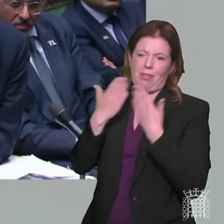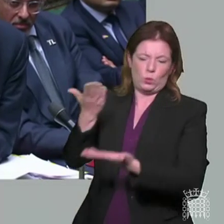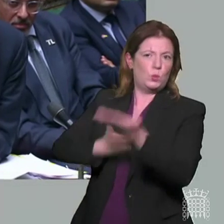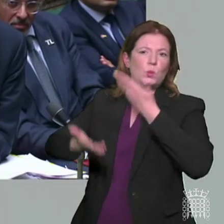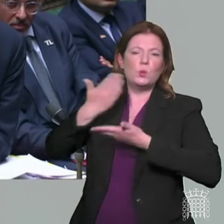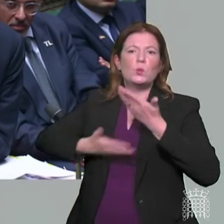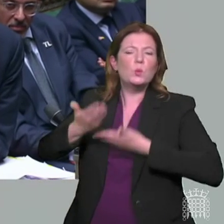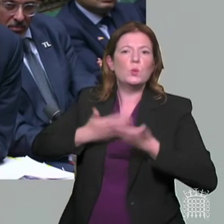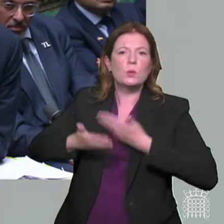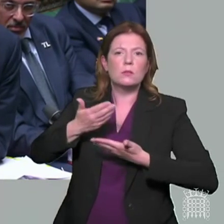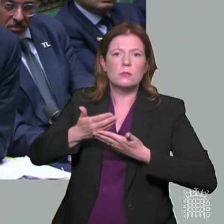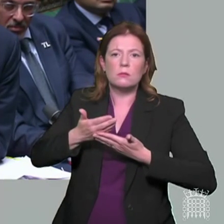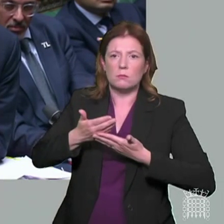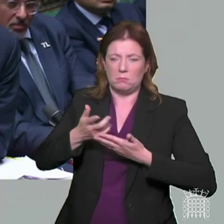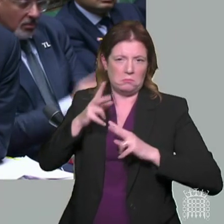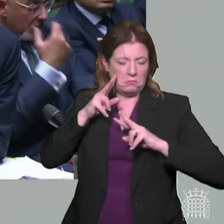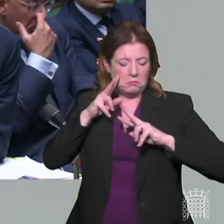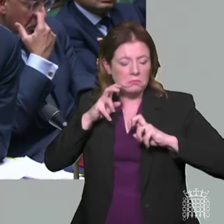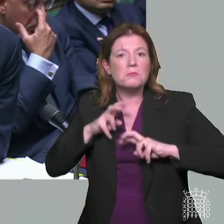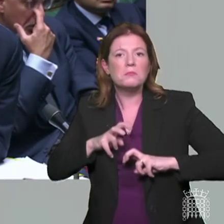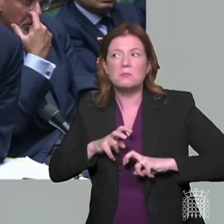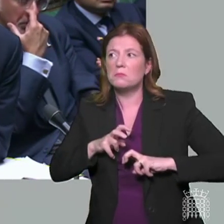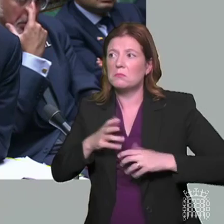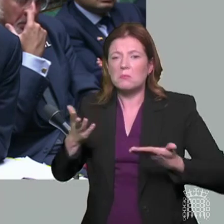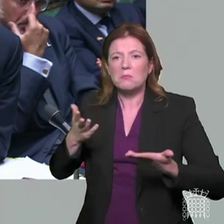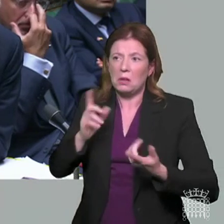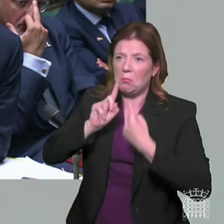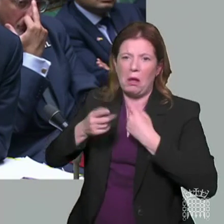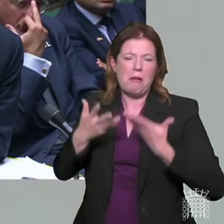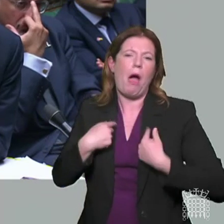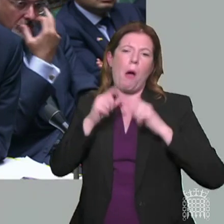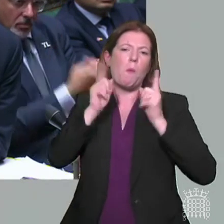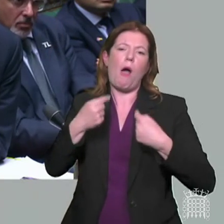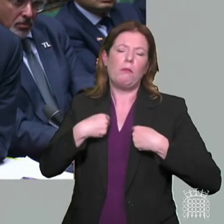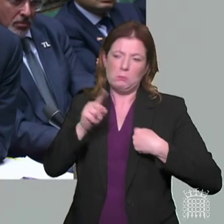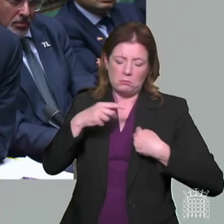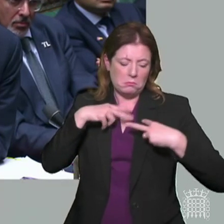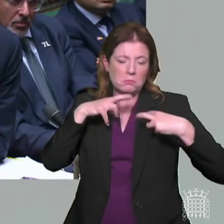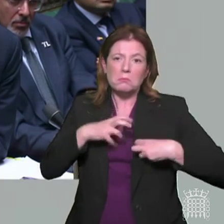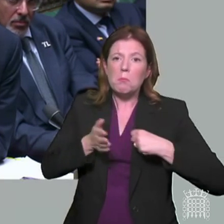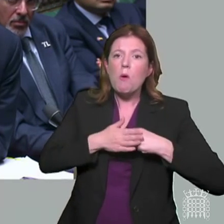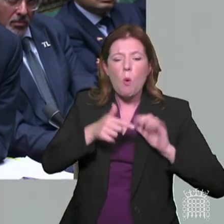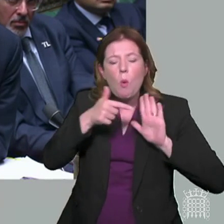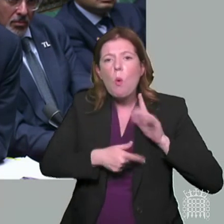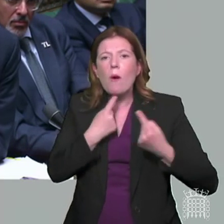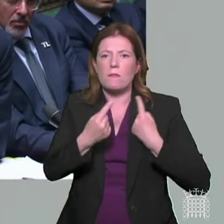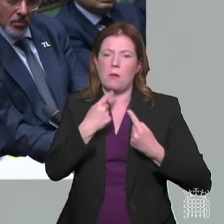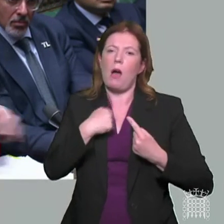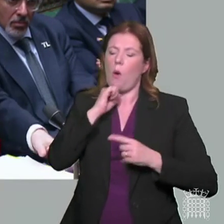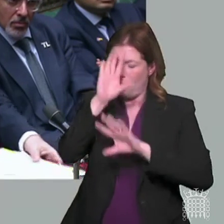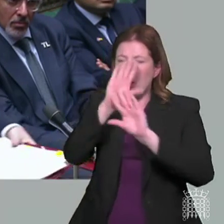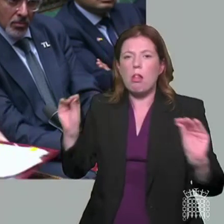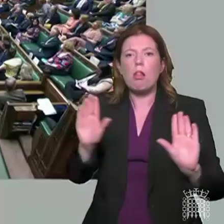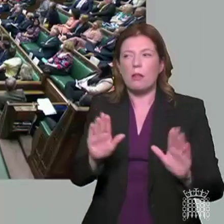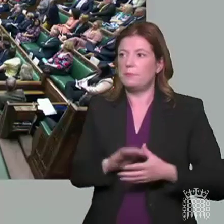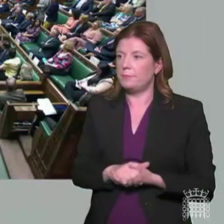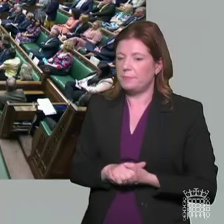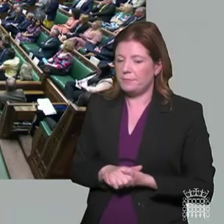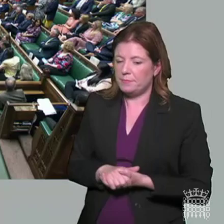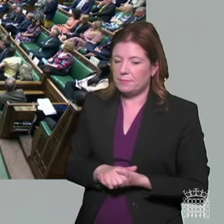I do not know the answer to the honourable Member’s question, but as soon as we can get some information about that, I will make sure that the House is properly informed.